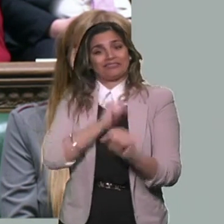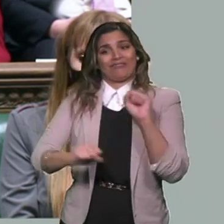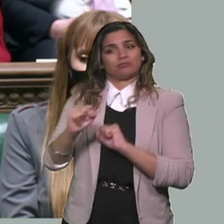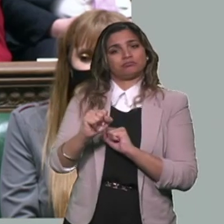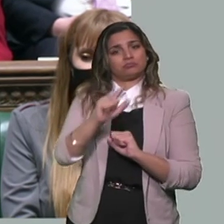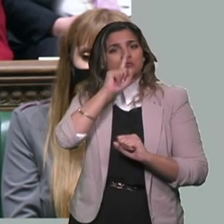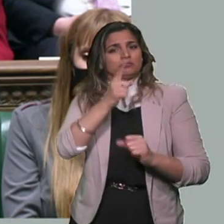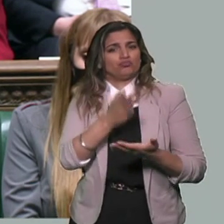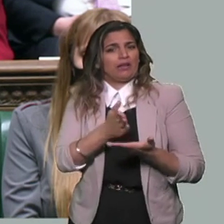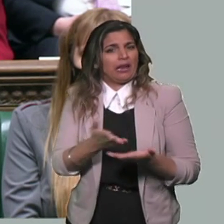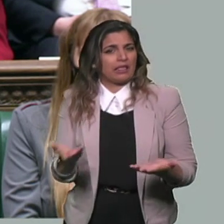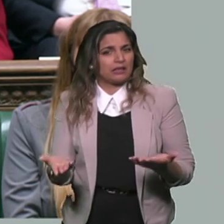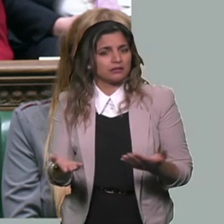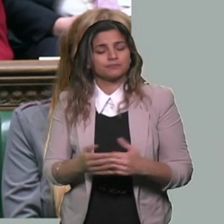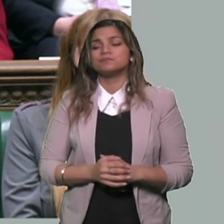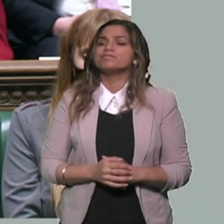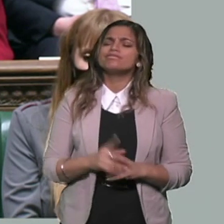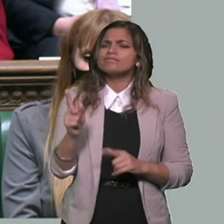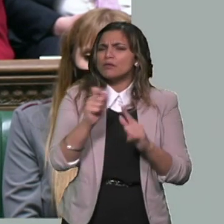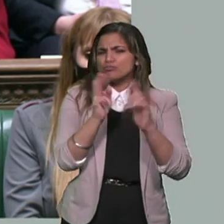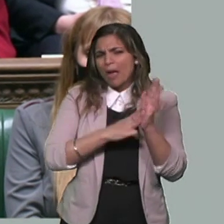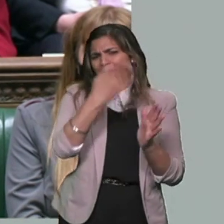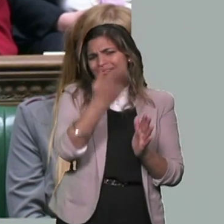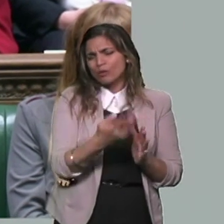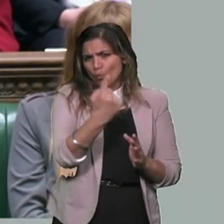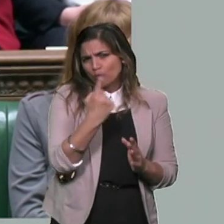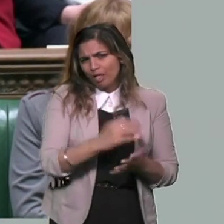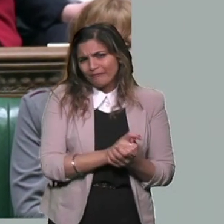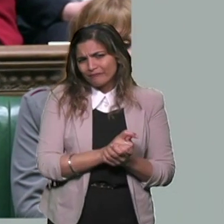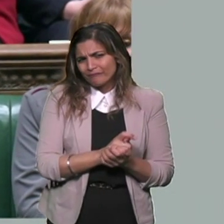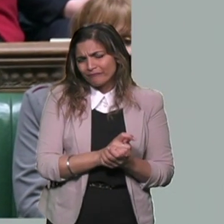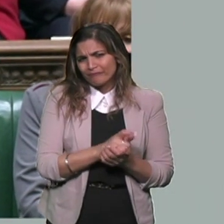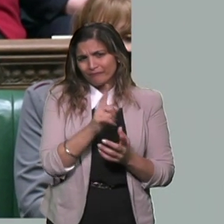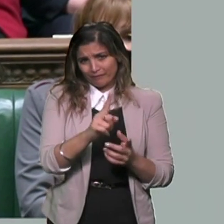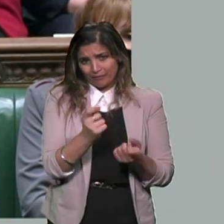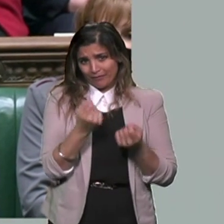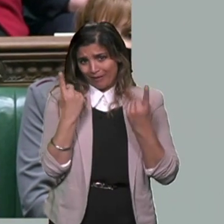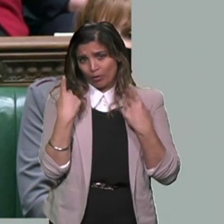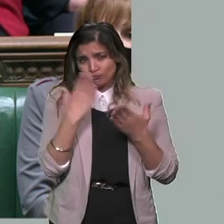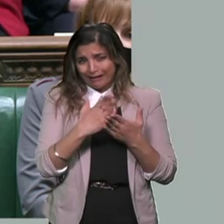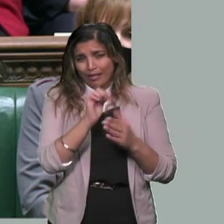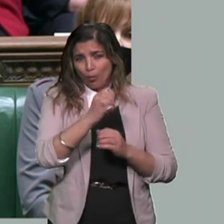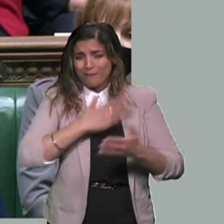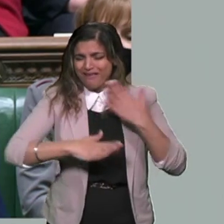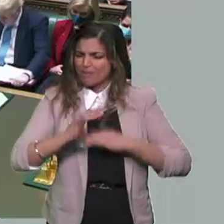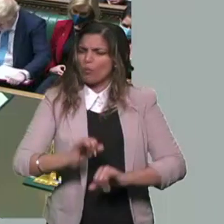Does the Prime Minister really not understand the damage his behaviour is doing to our country?